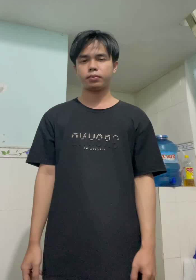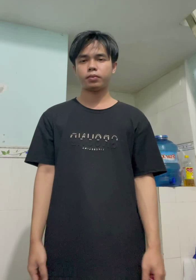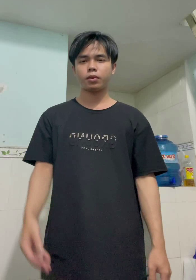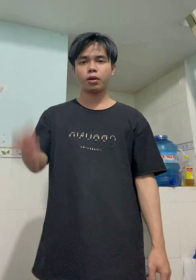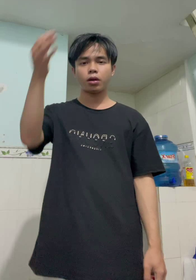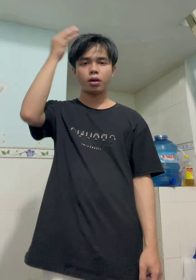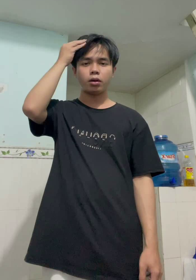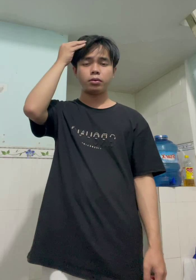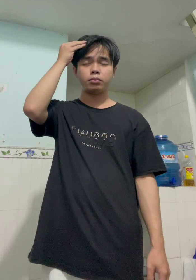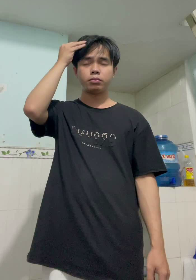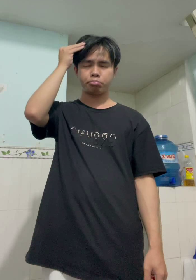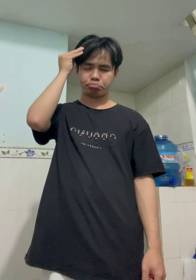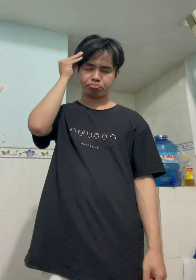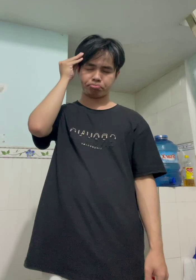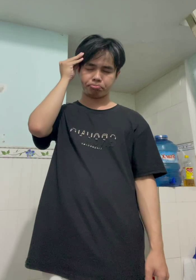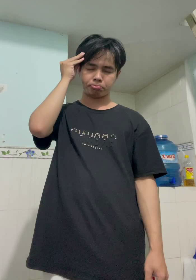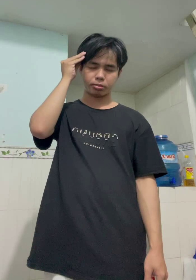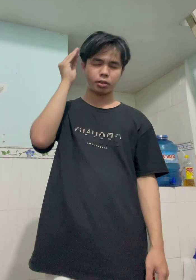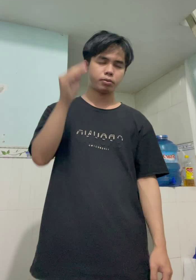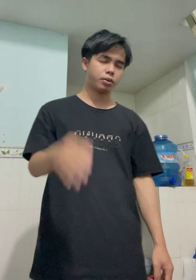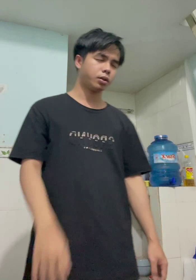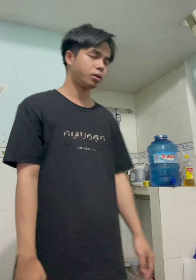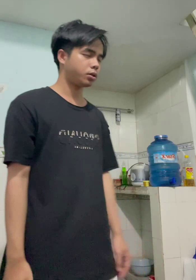benh